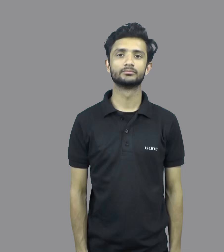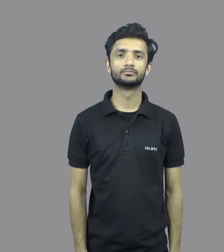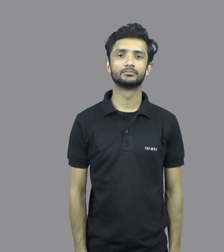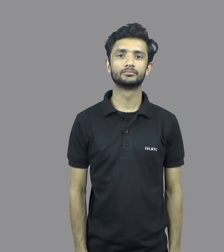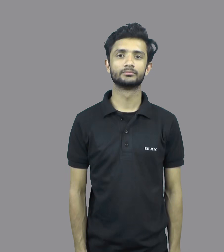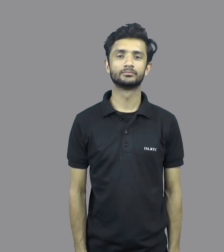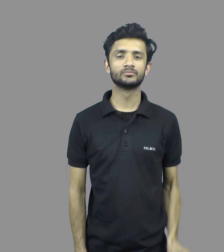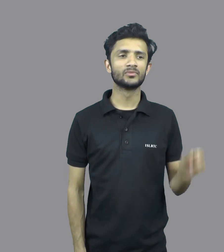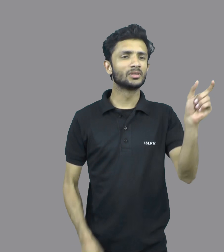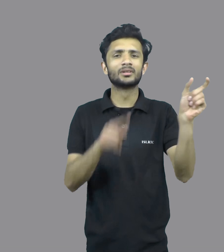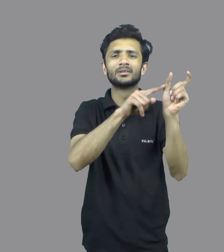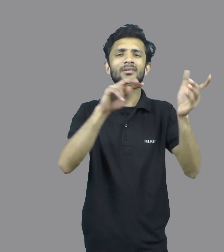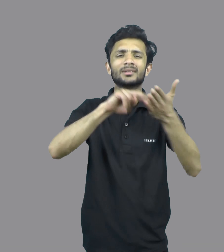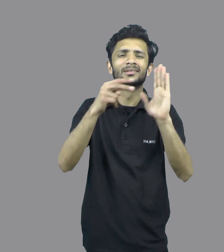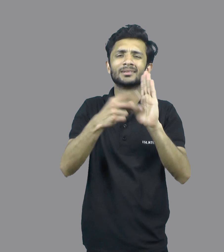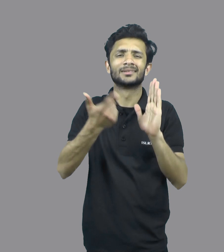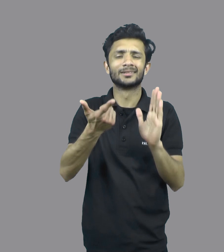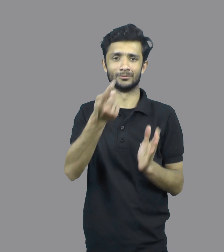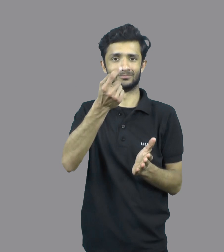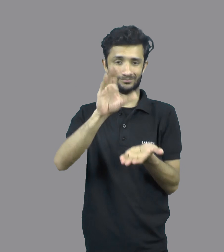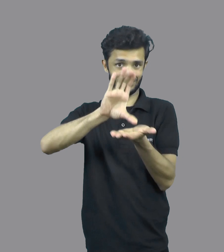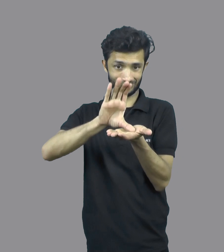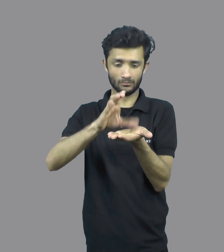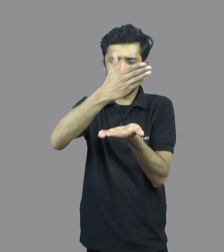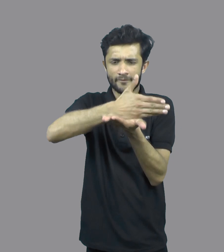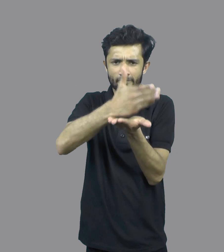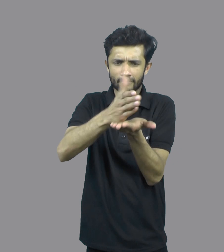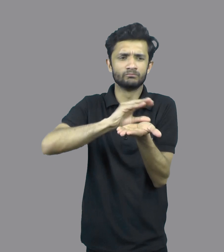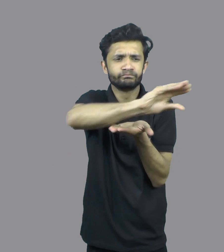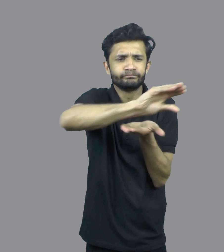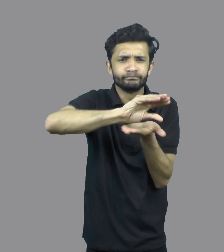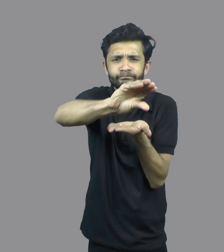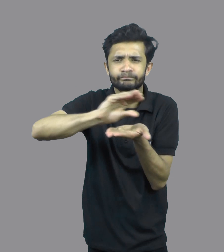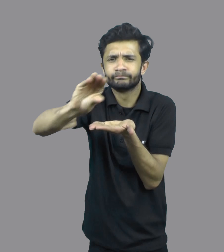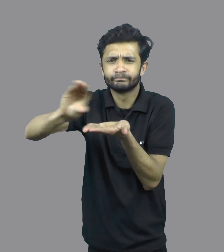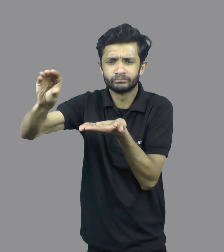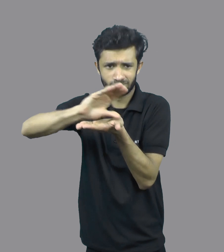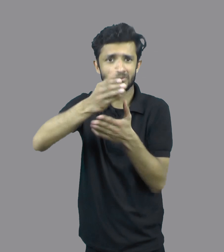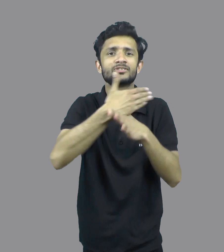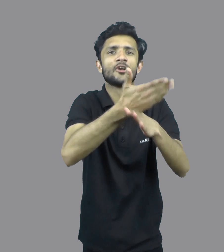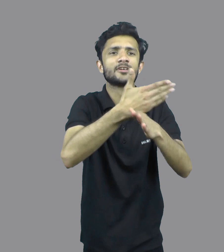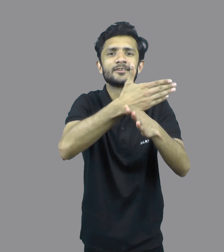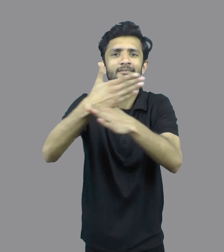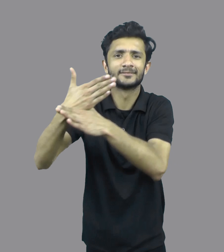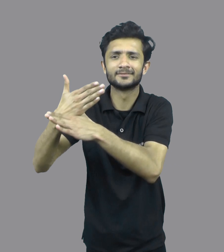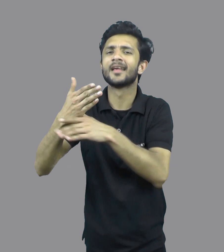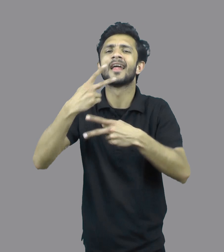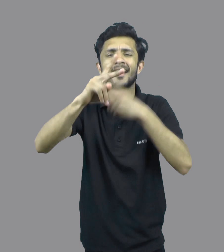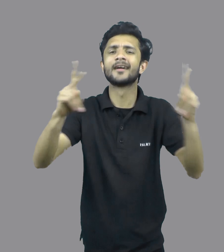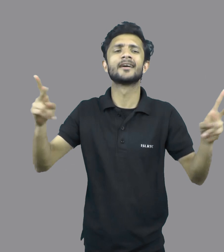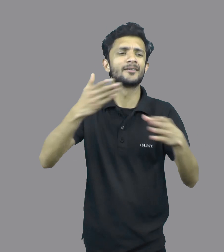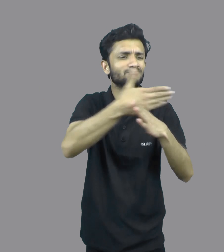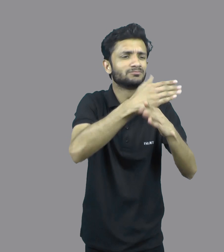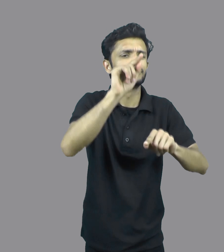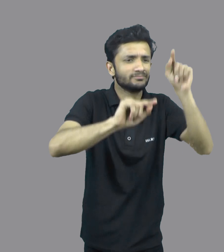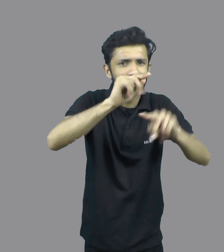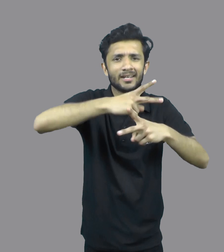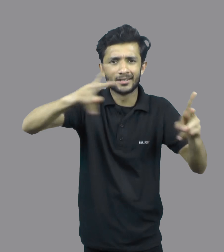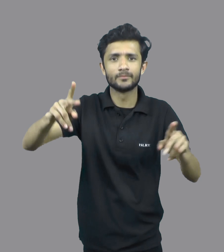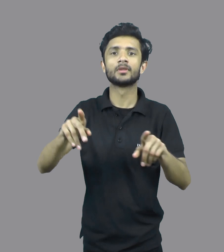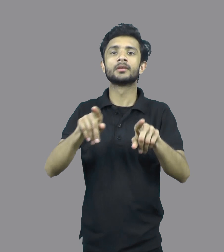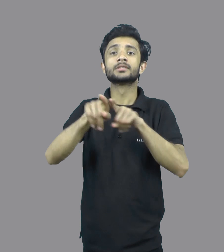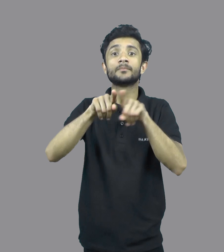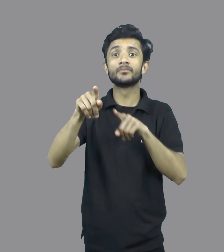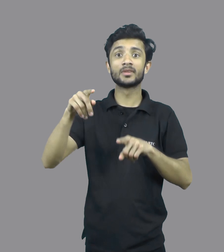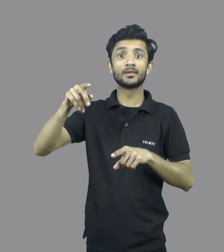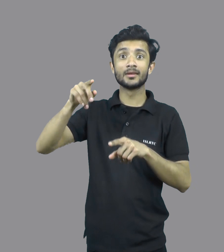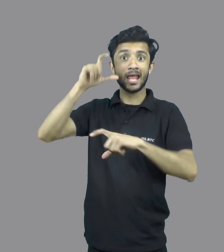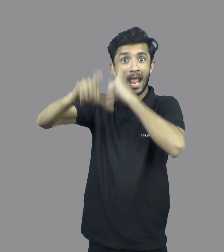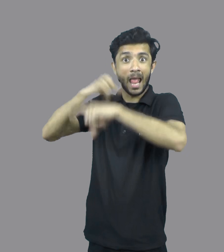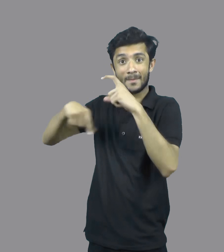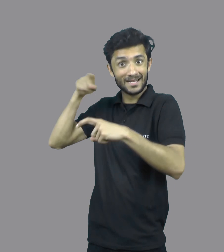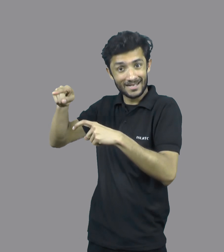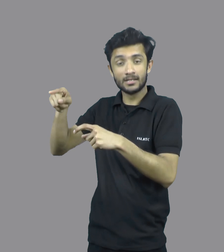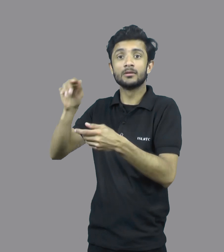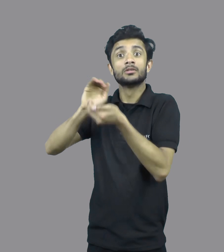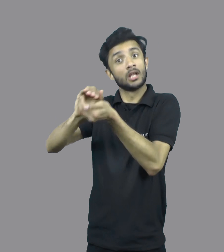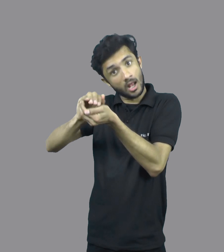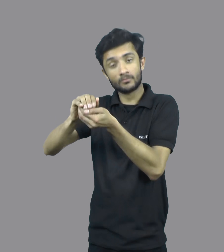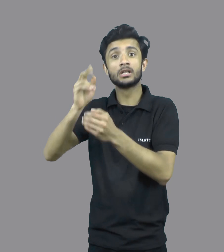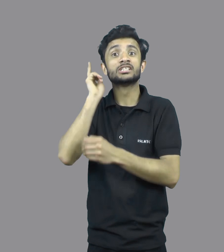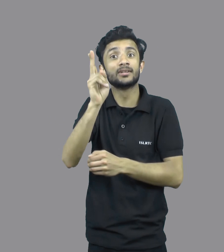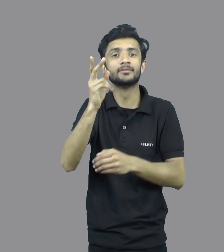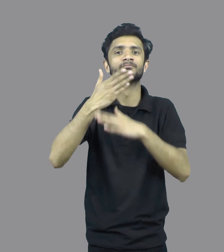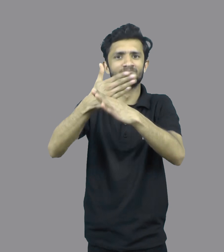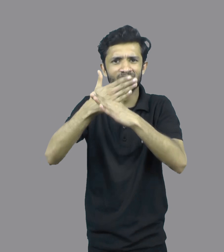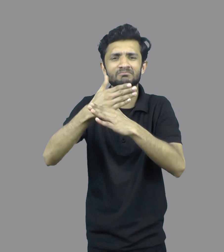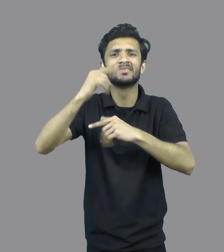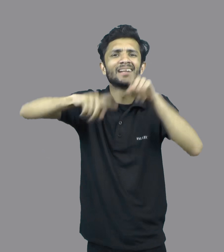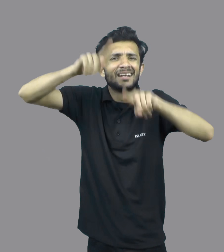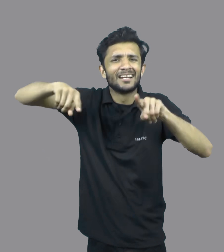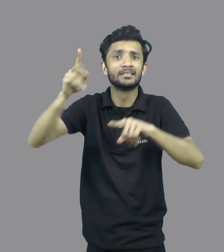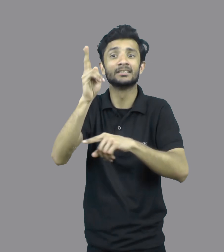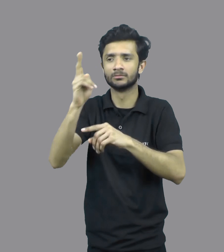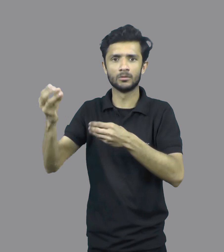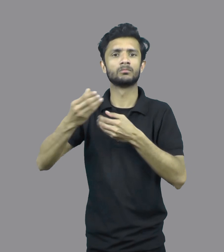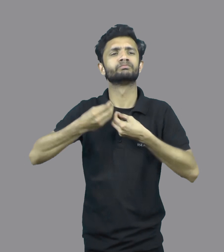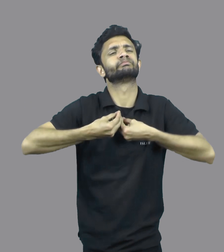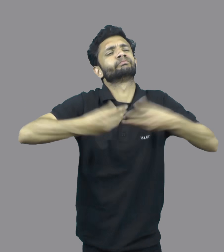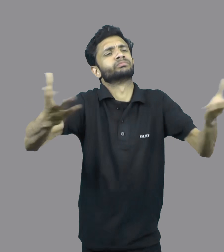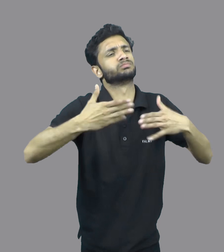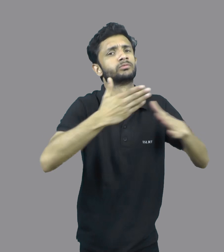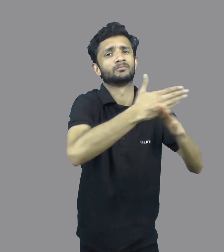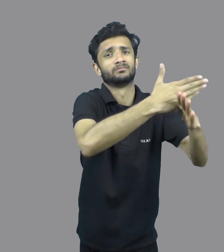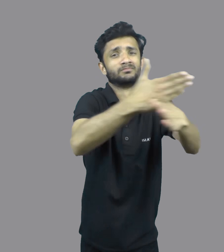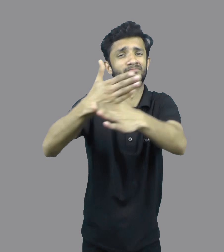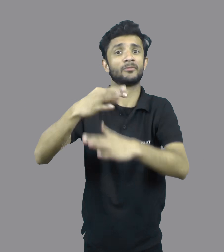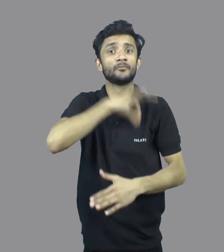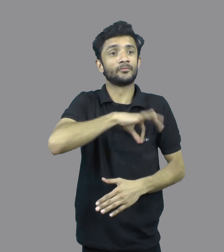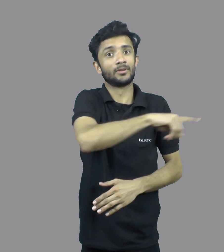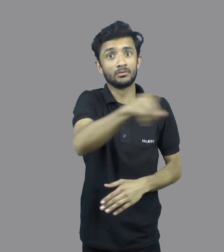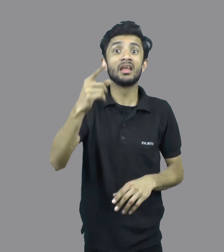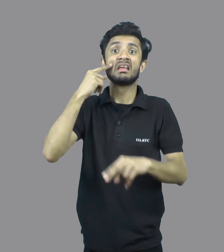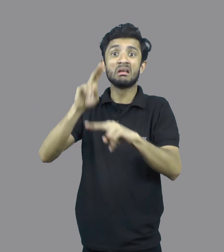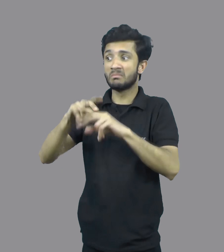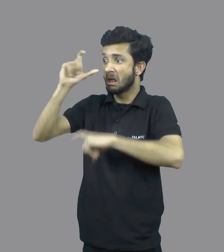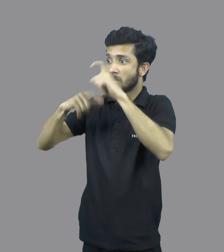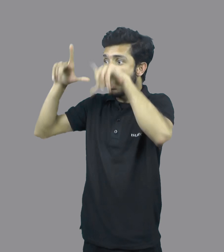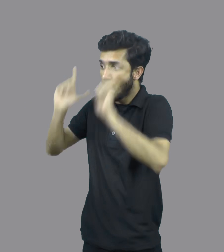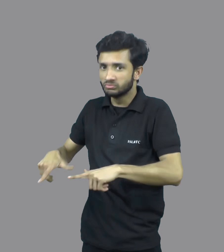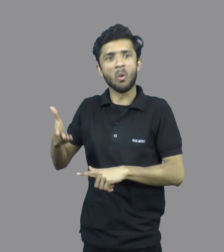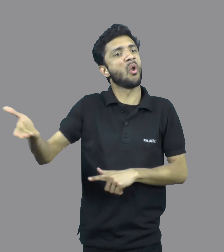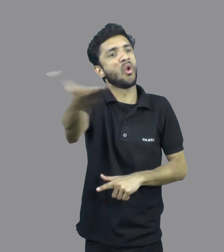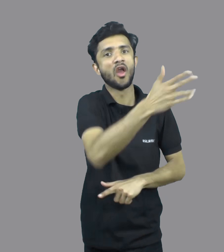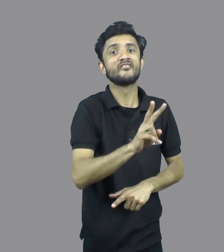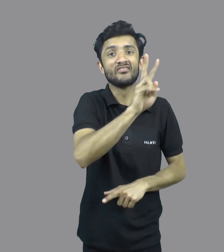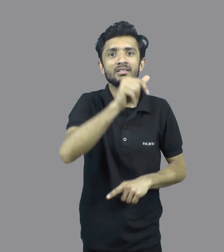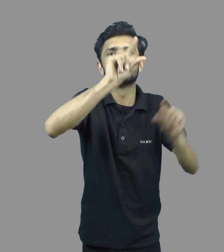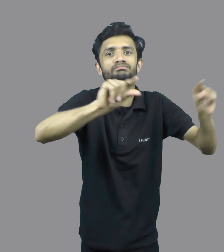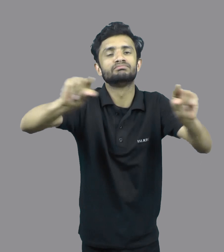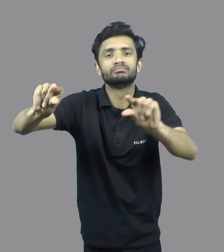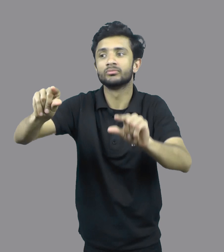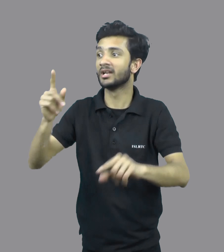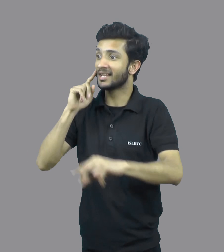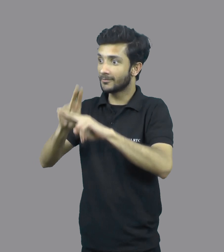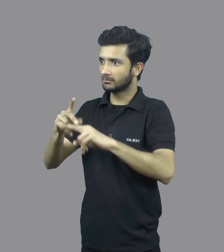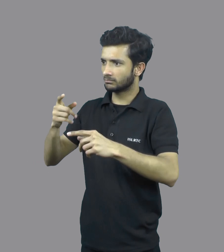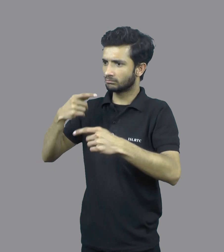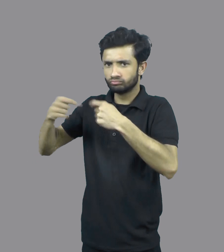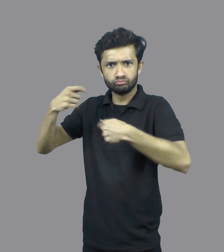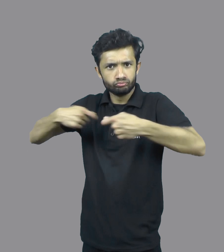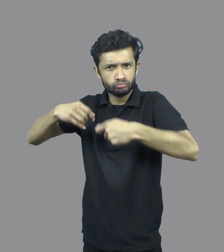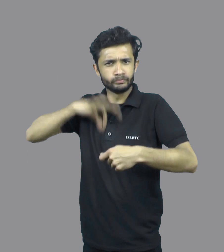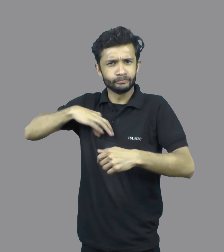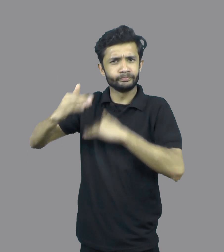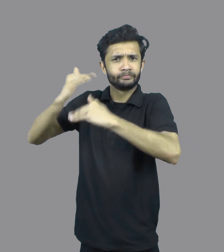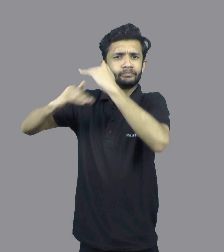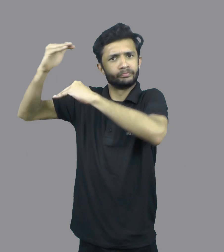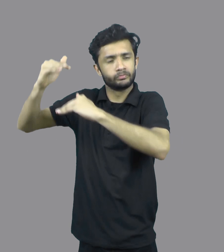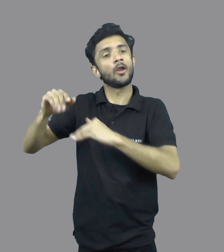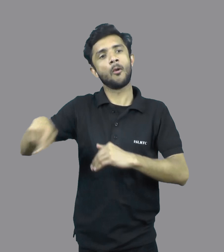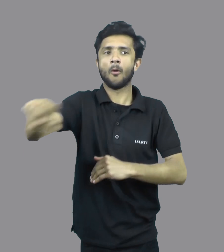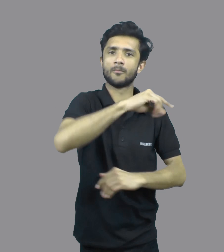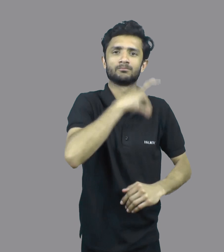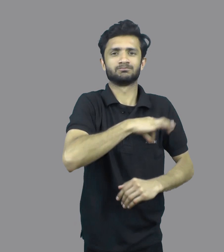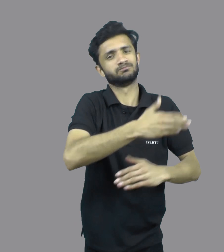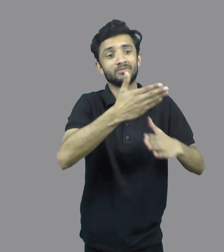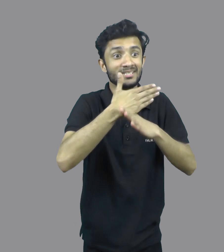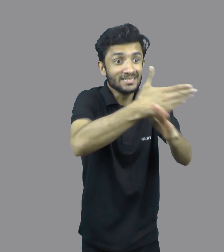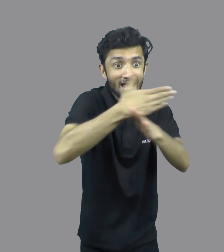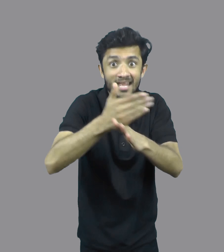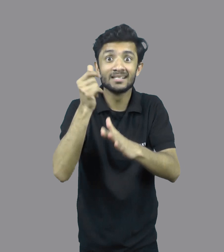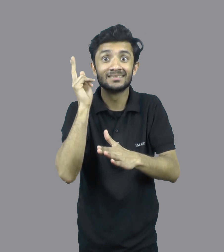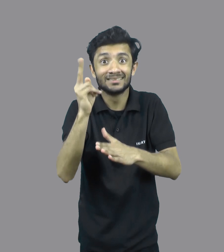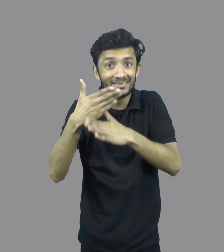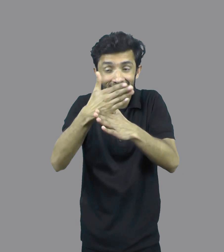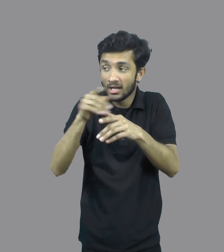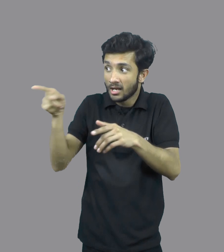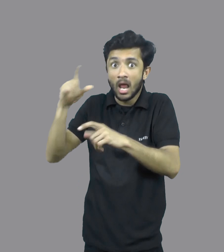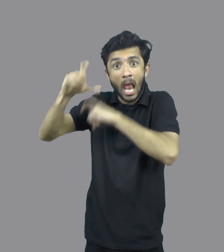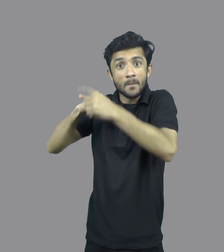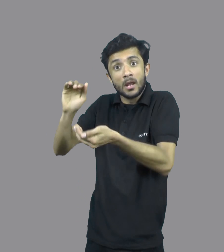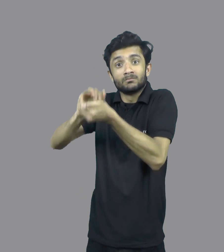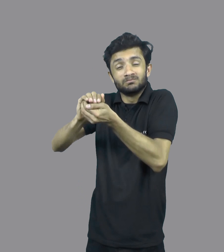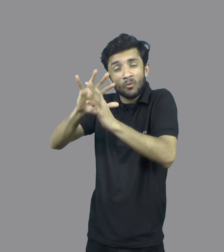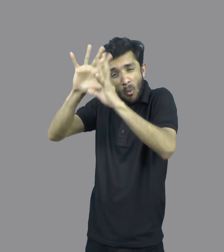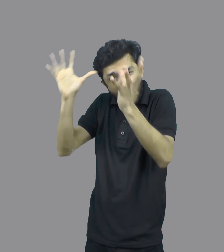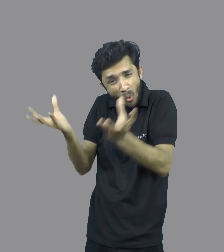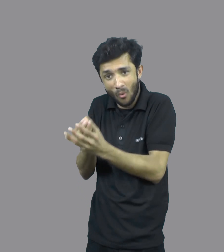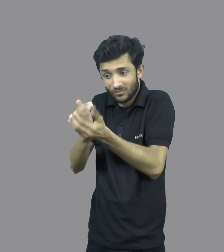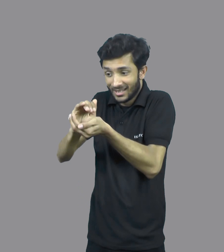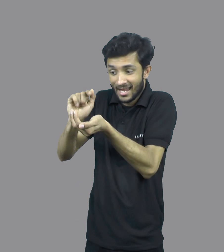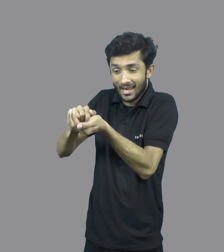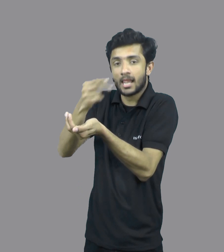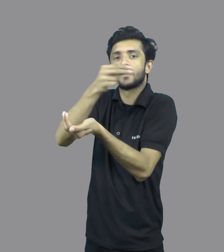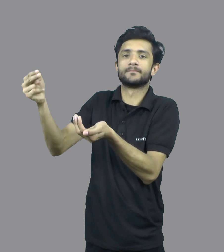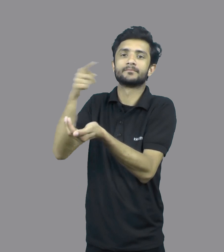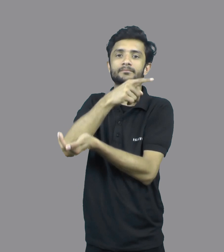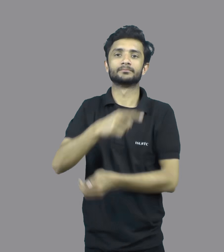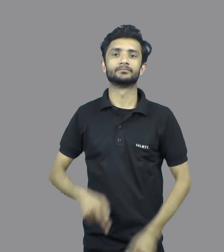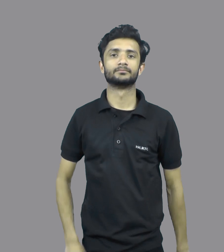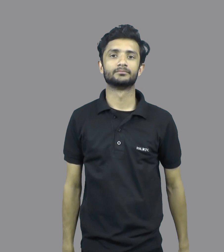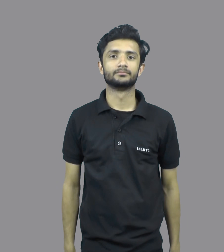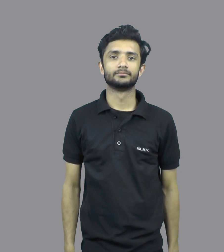Stocks